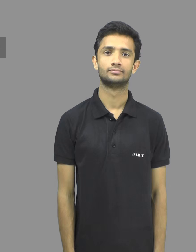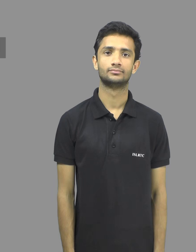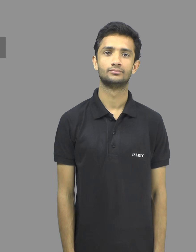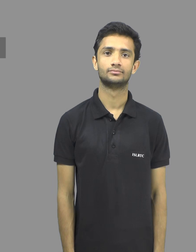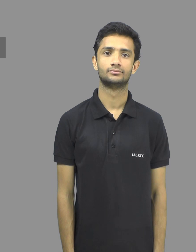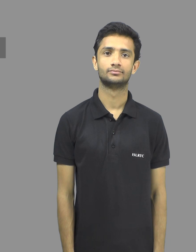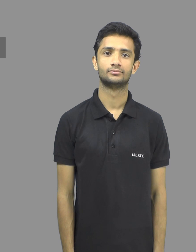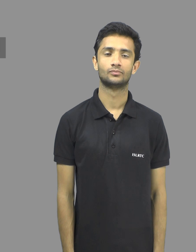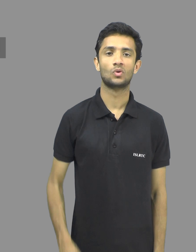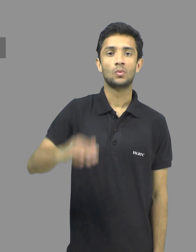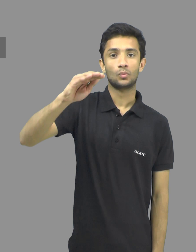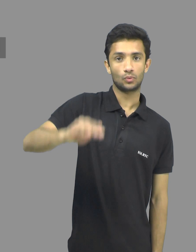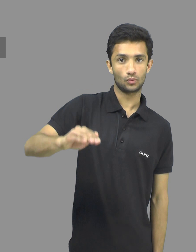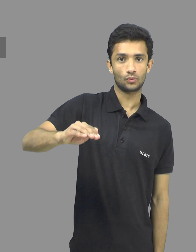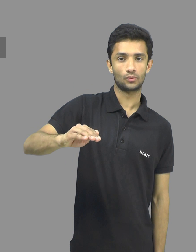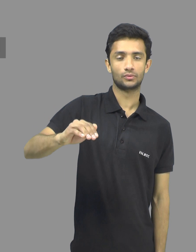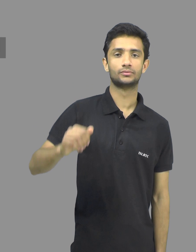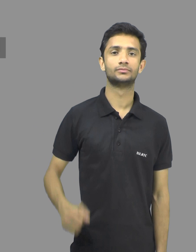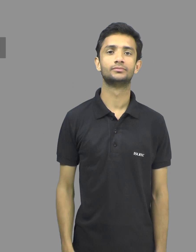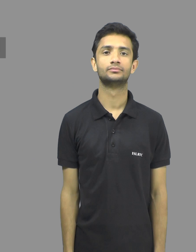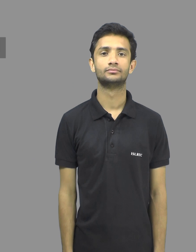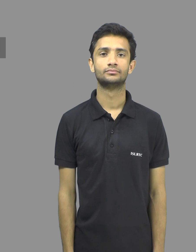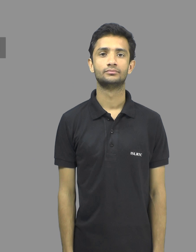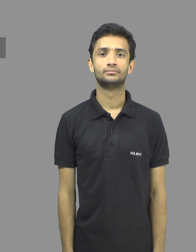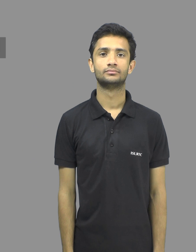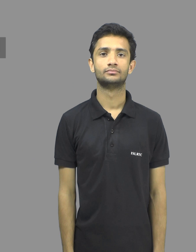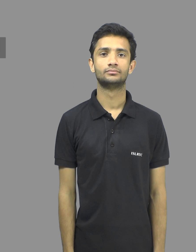Child